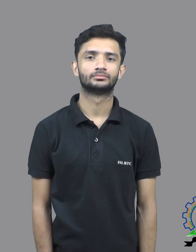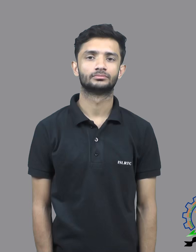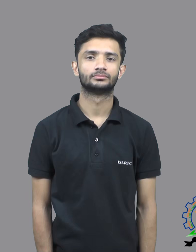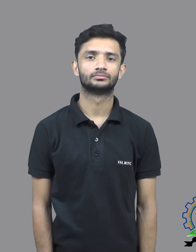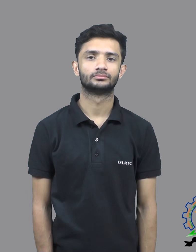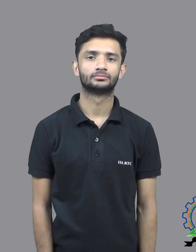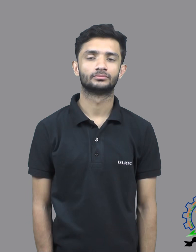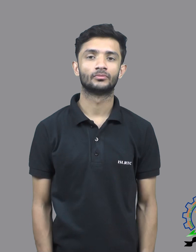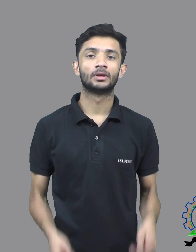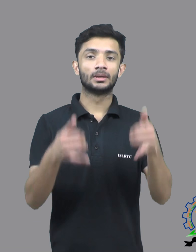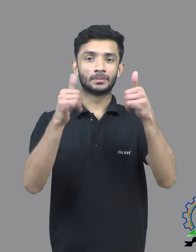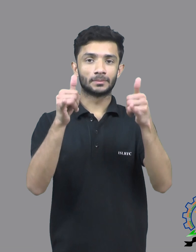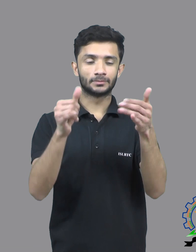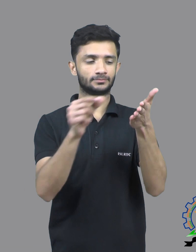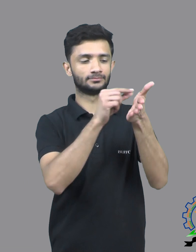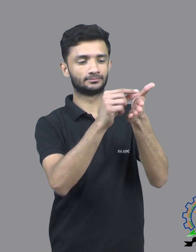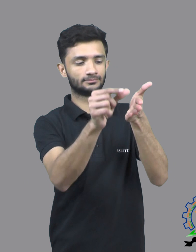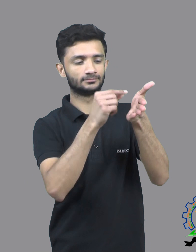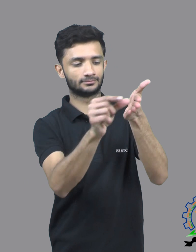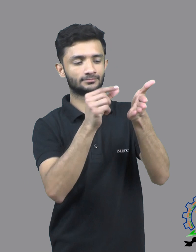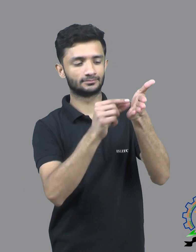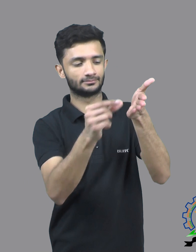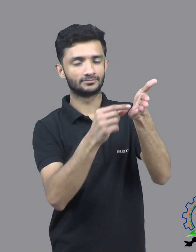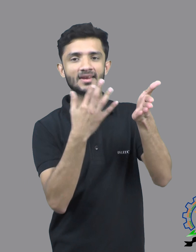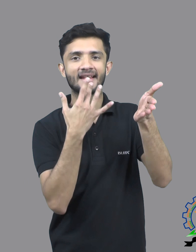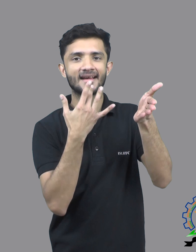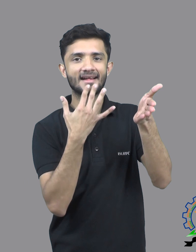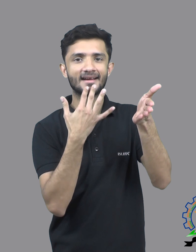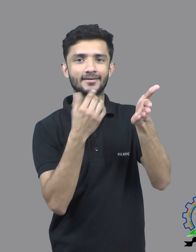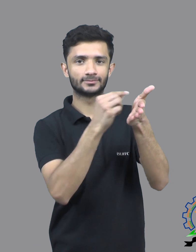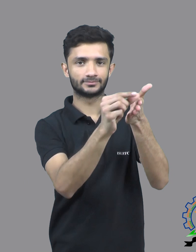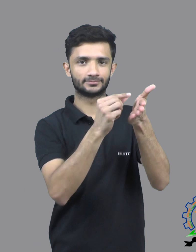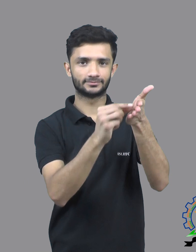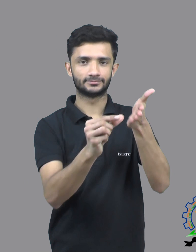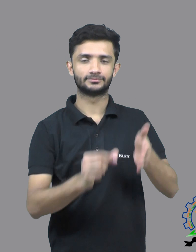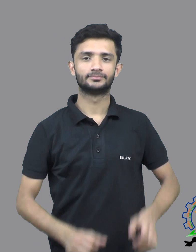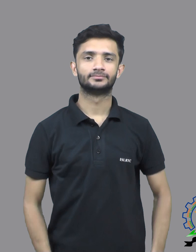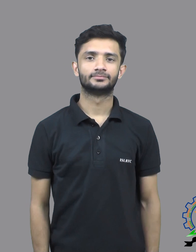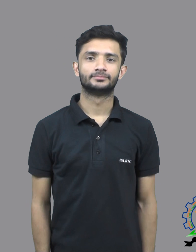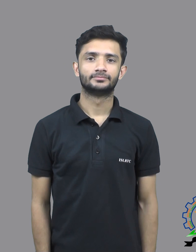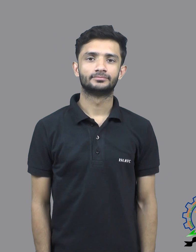Abacus